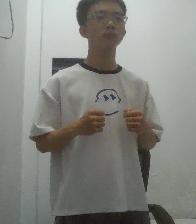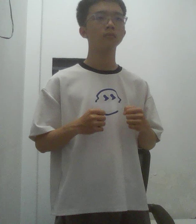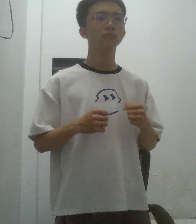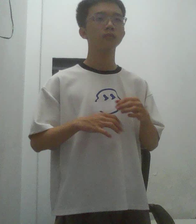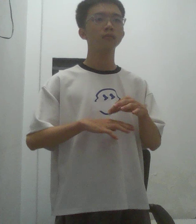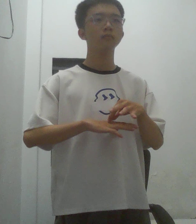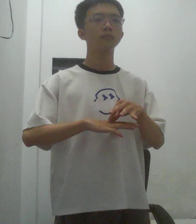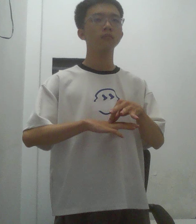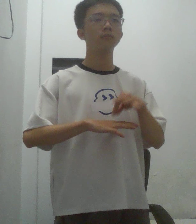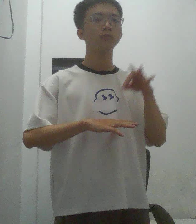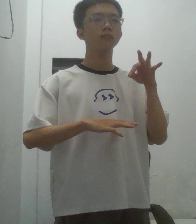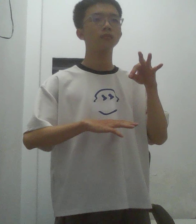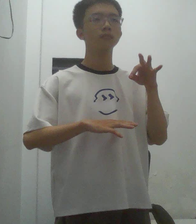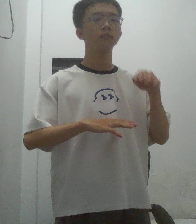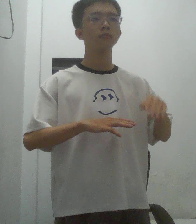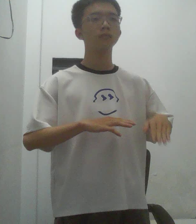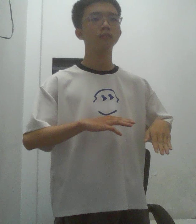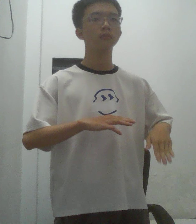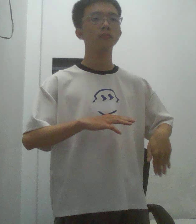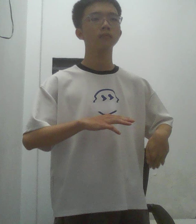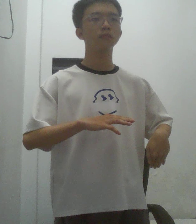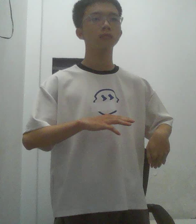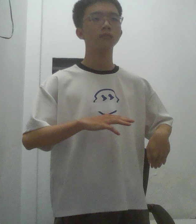tuan sau